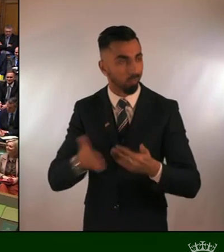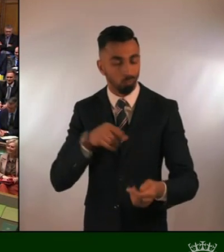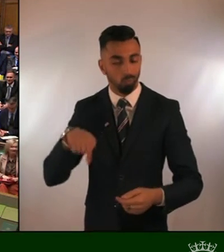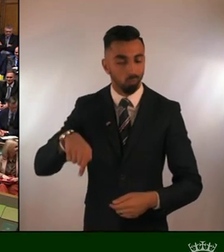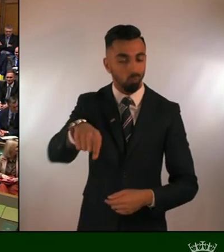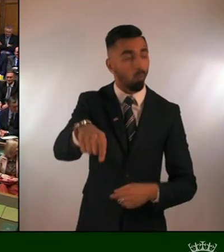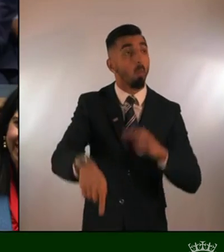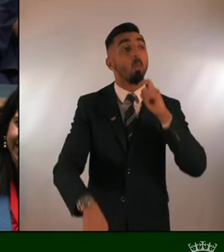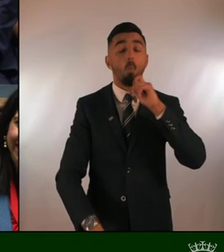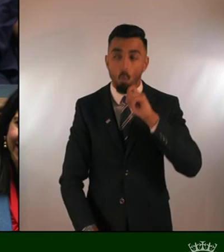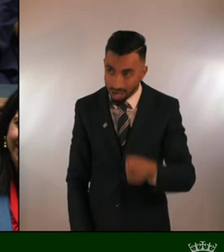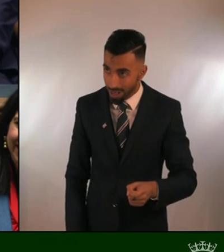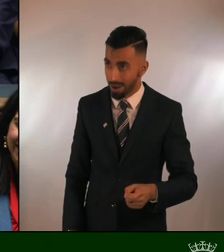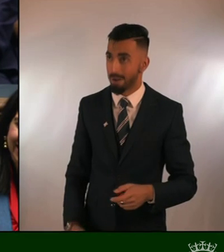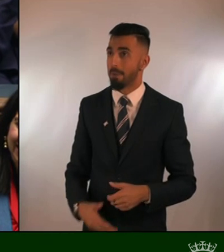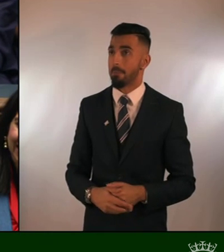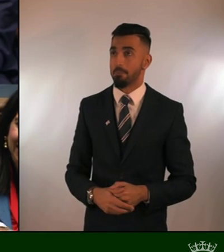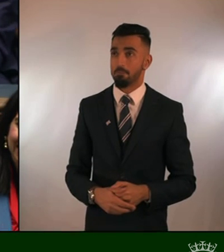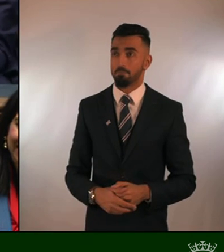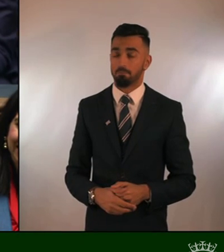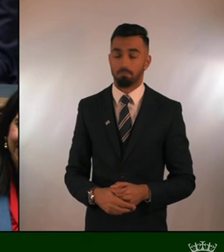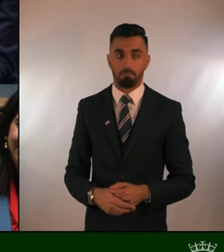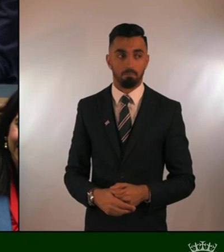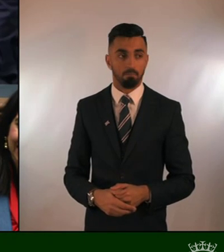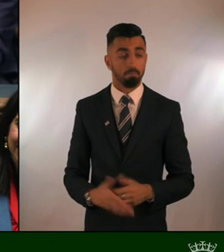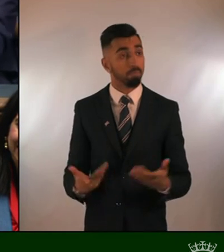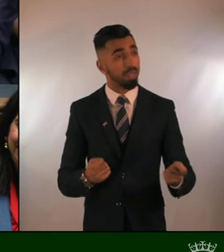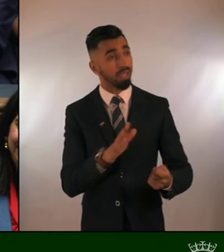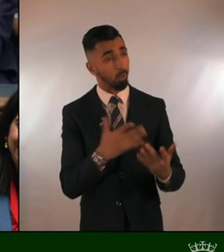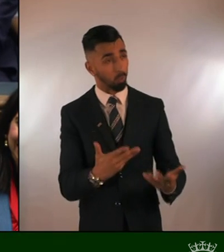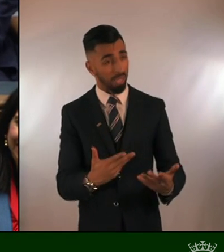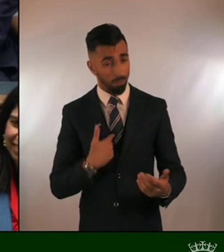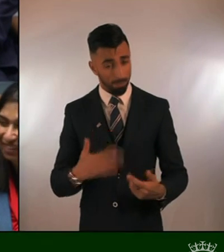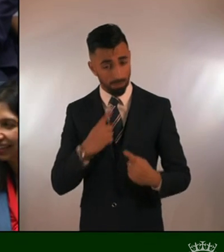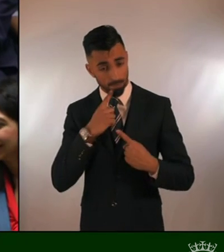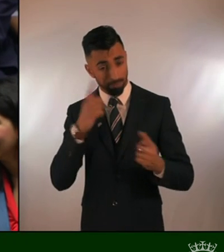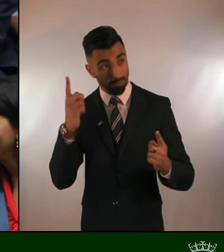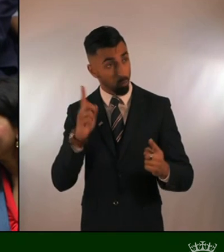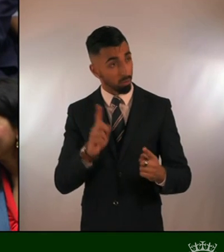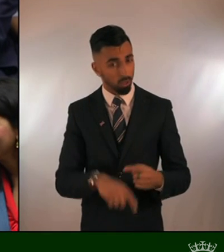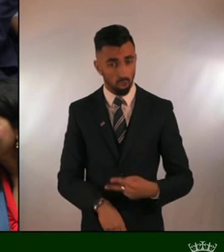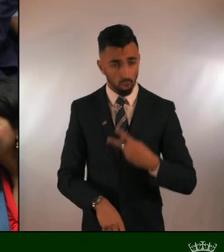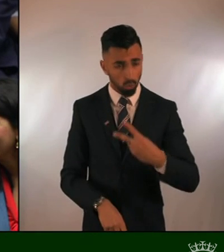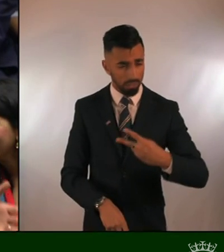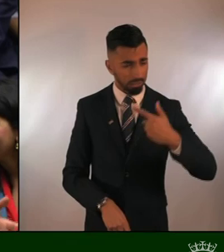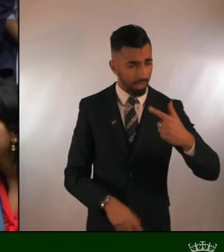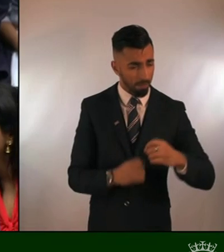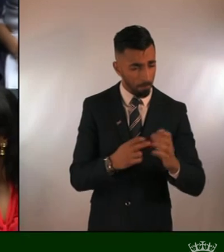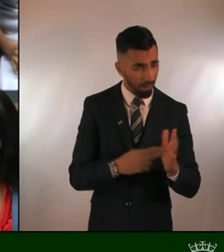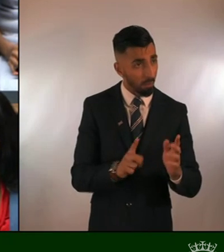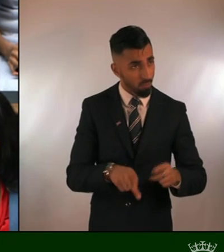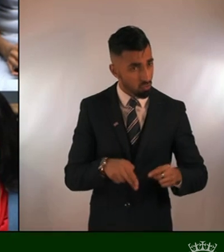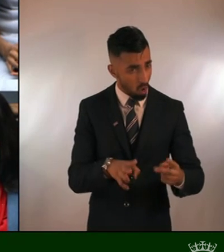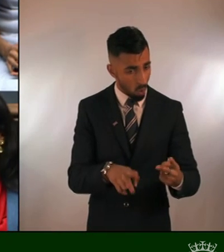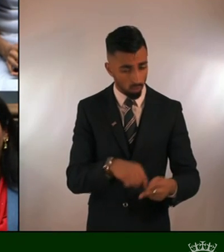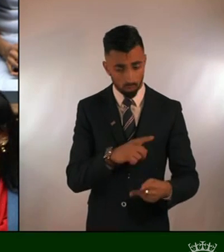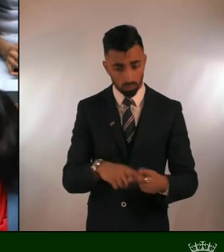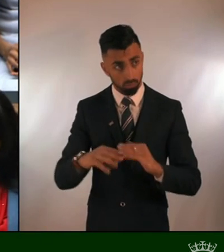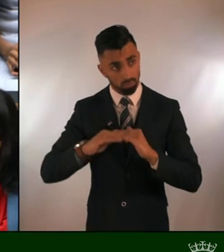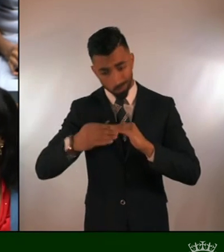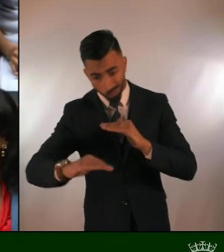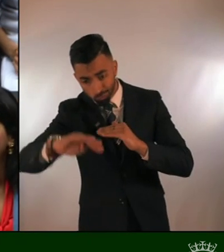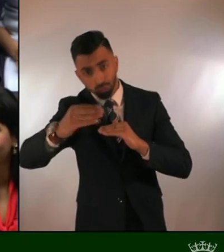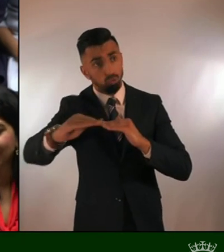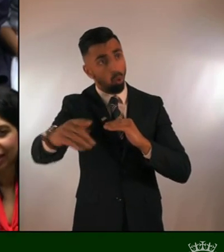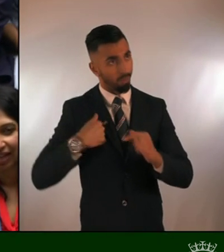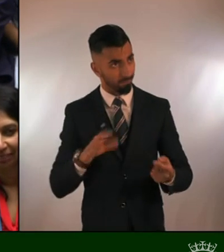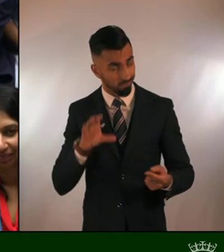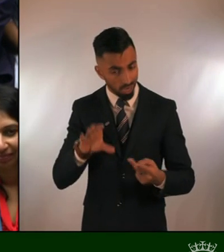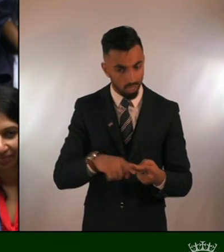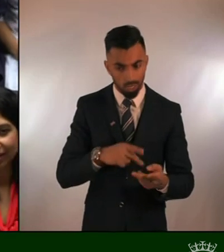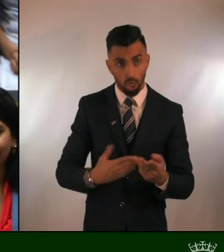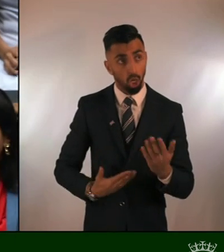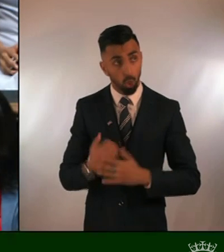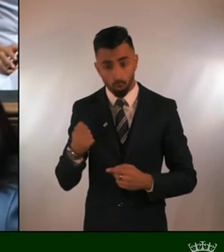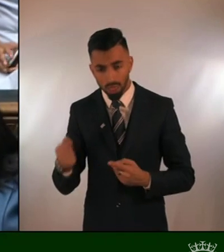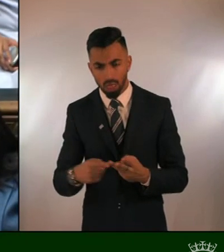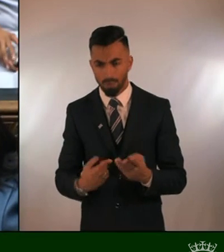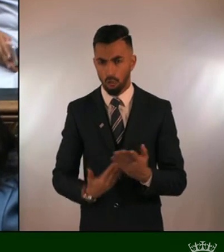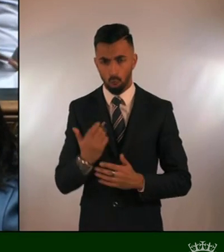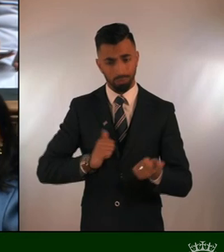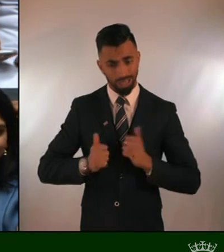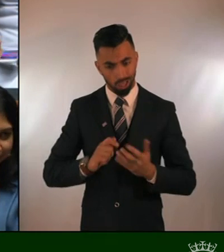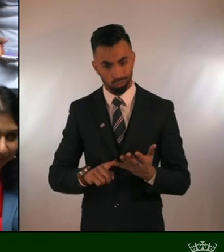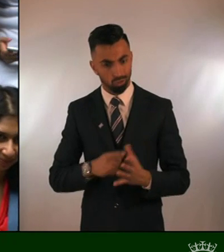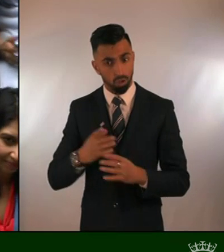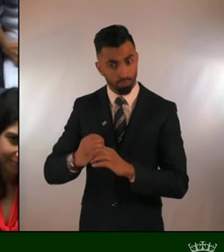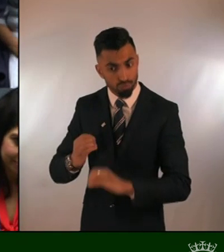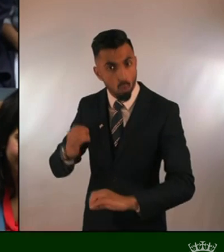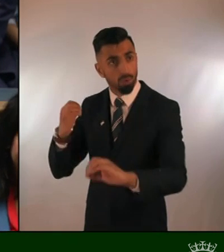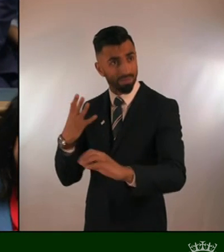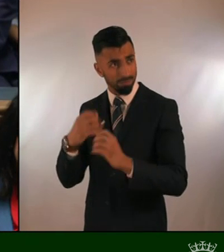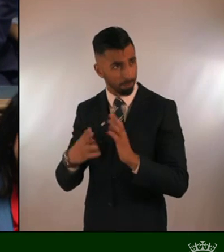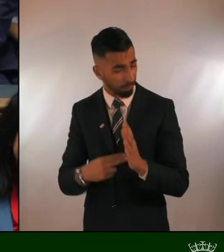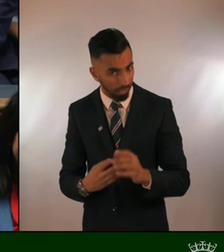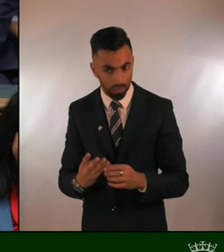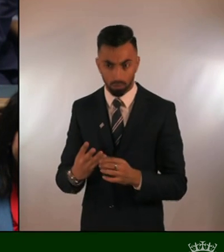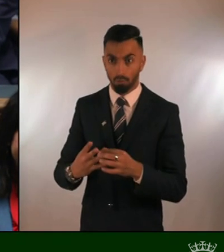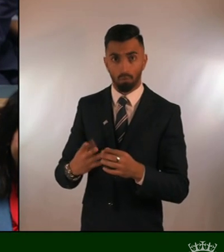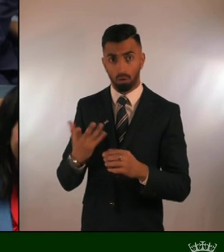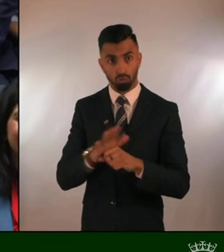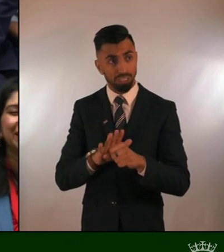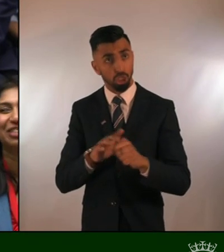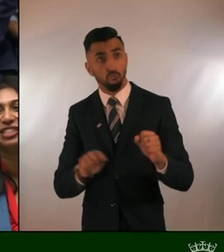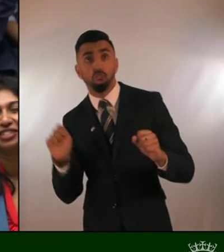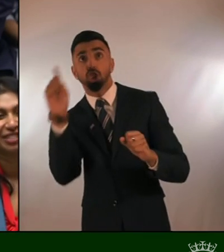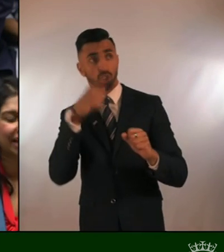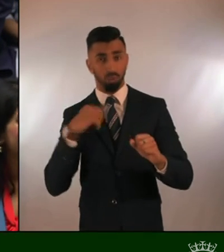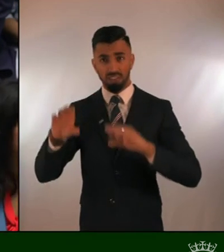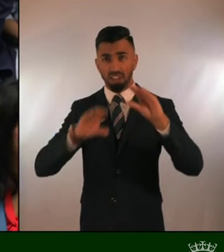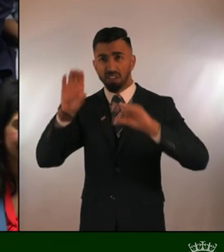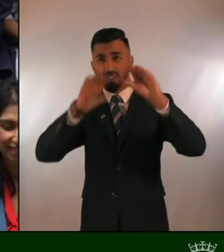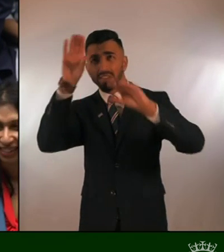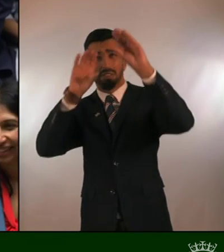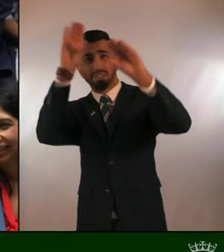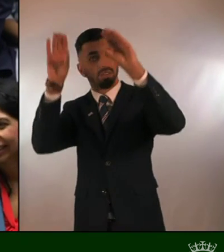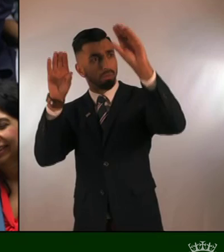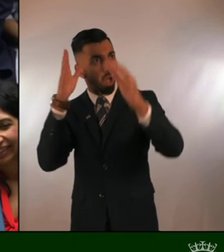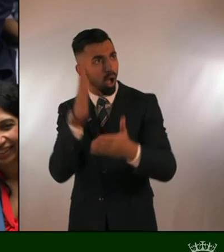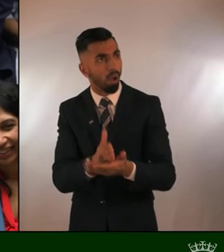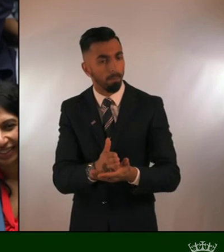Today we have announced the biggest programme of public investment ever: £27 billion for strategic roads this Parliament, funding to fill 50 million potholes, new railways, new stations, £5 billion for broadband, a new Mayor for West Yorkshire— investment in every region and nation of our United Kingdom.